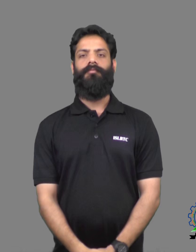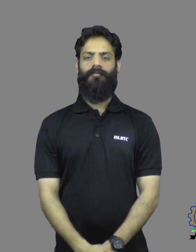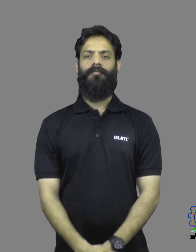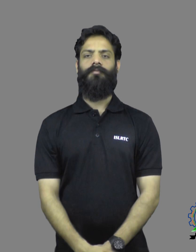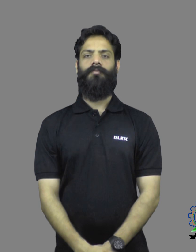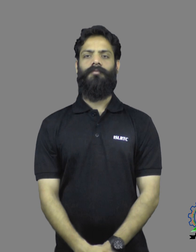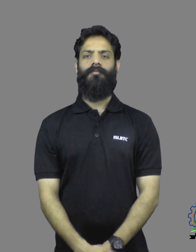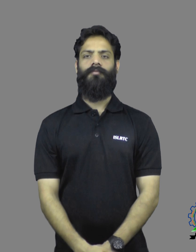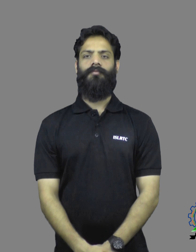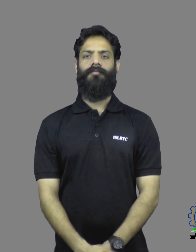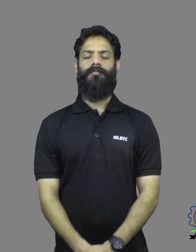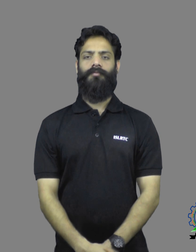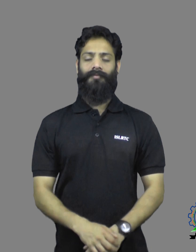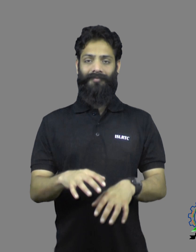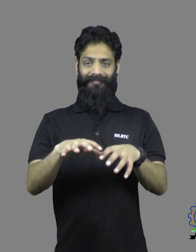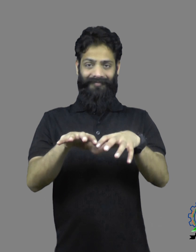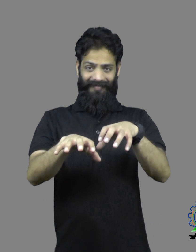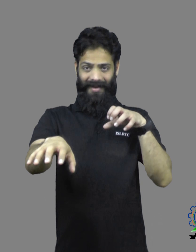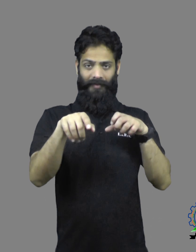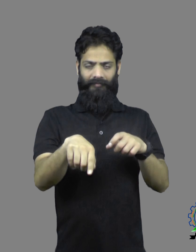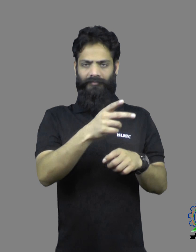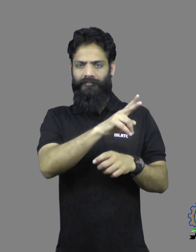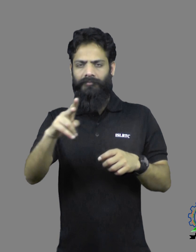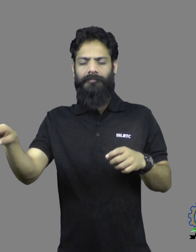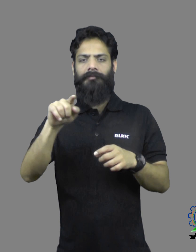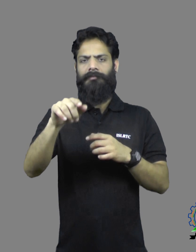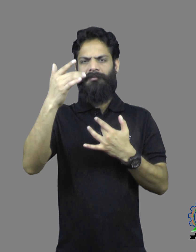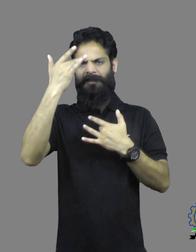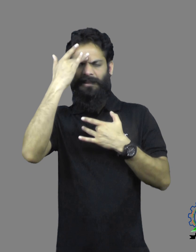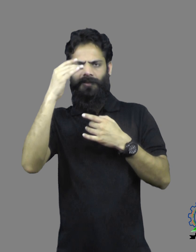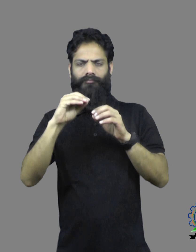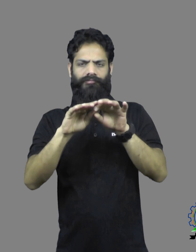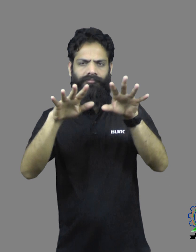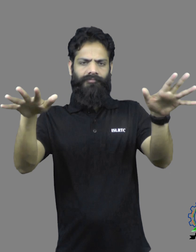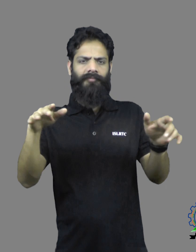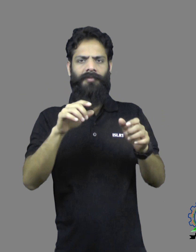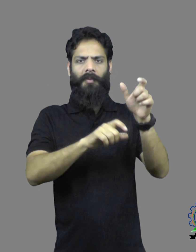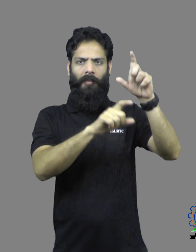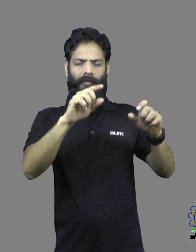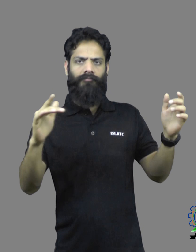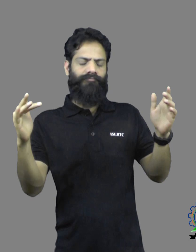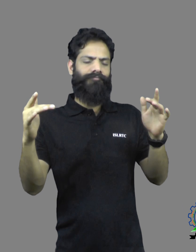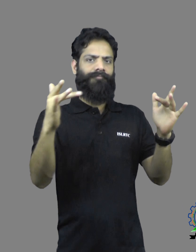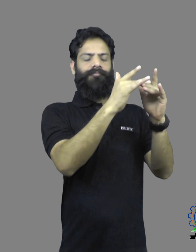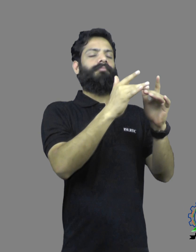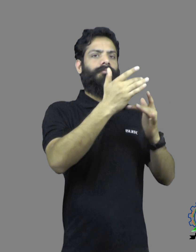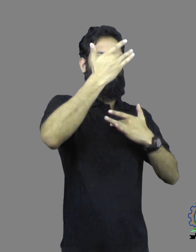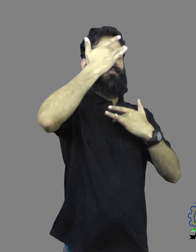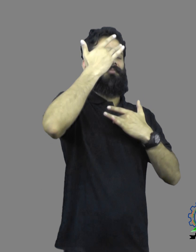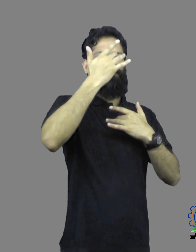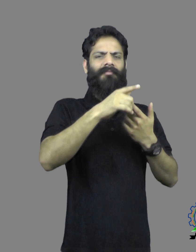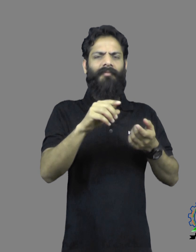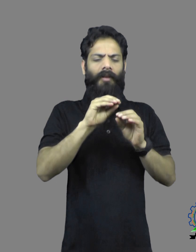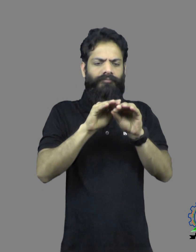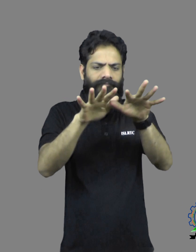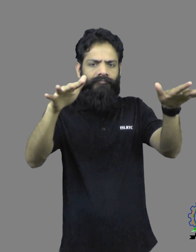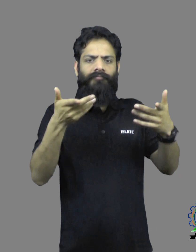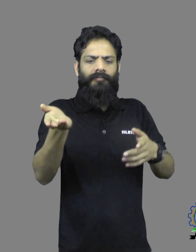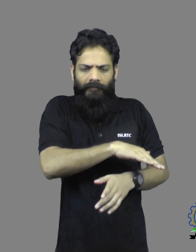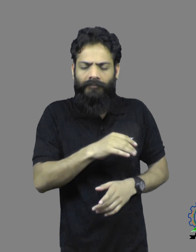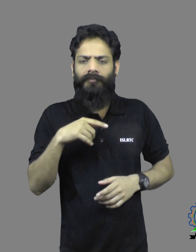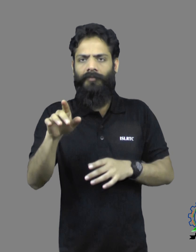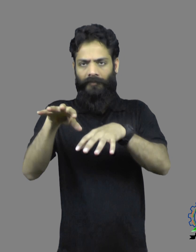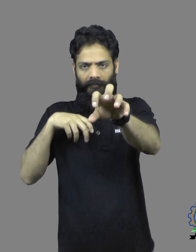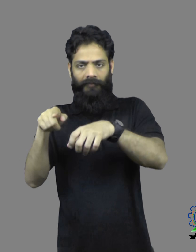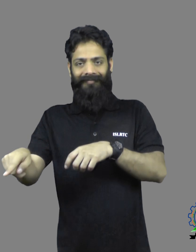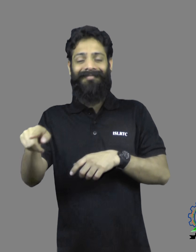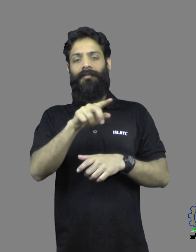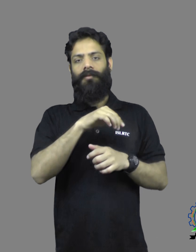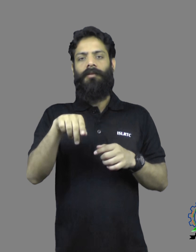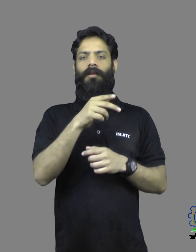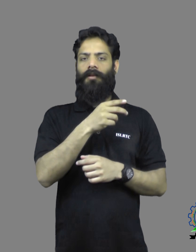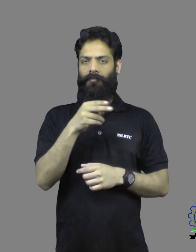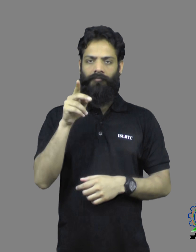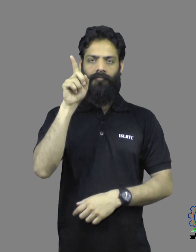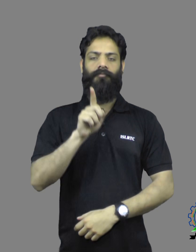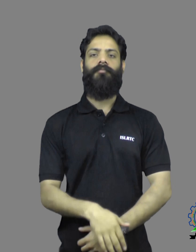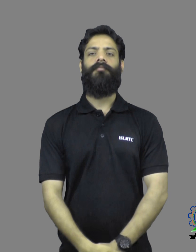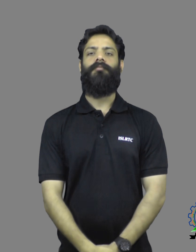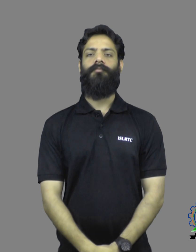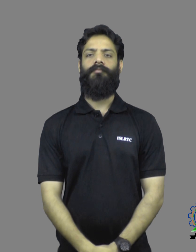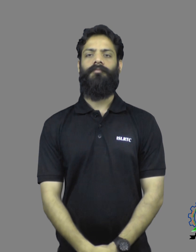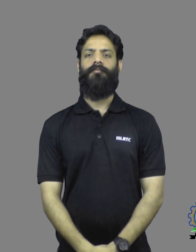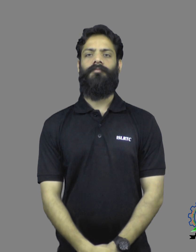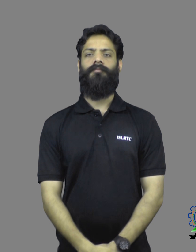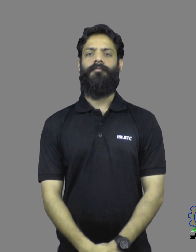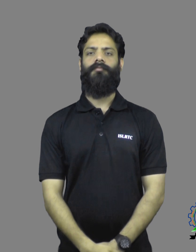Bacterial Diseases Animals